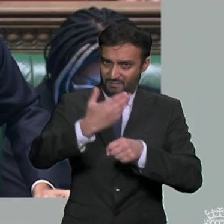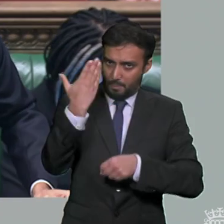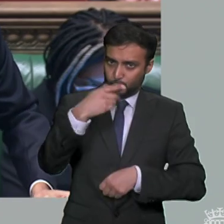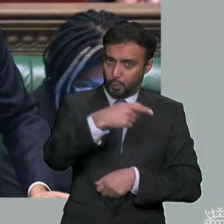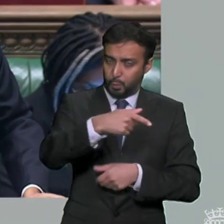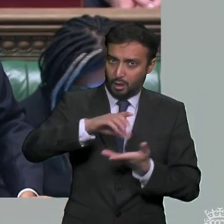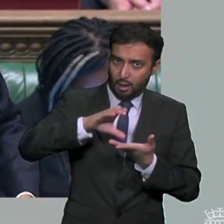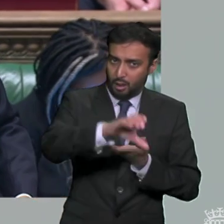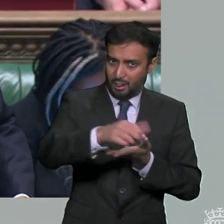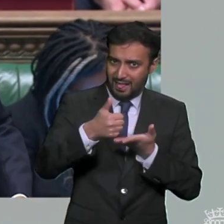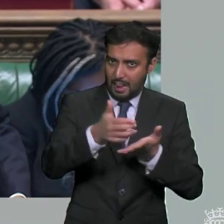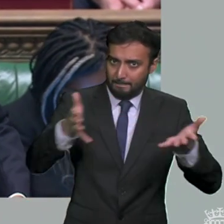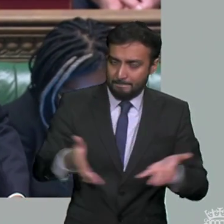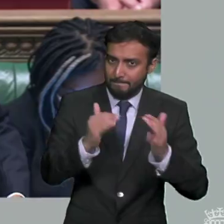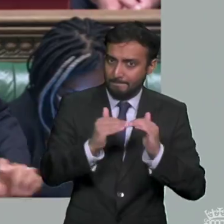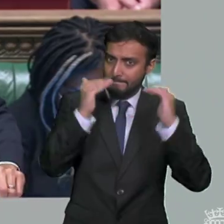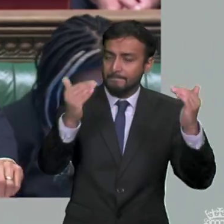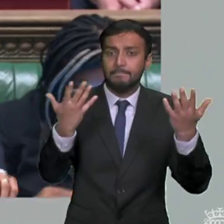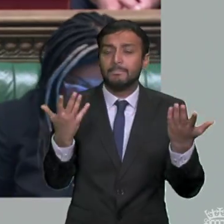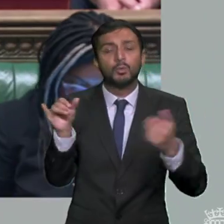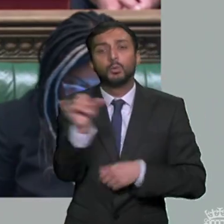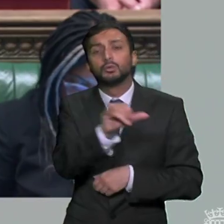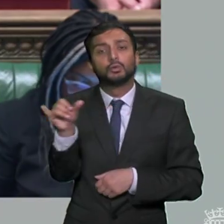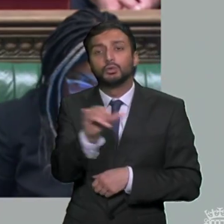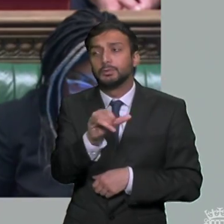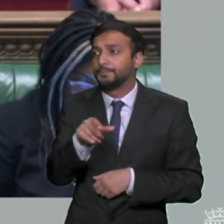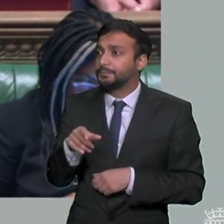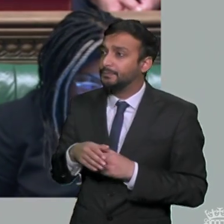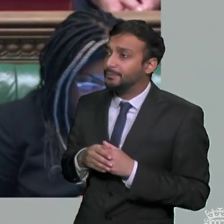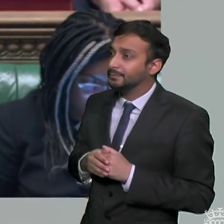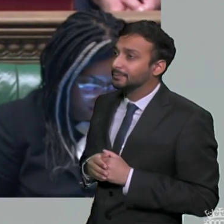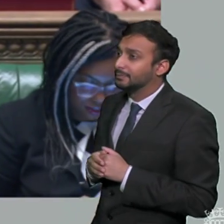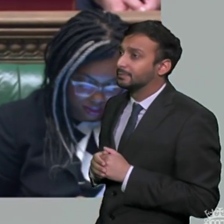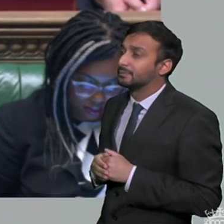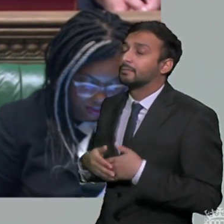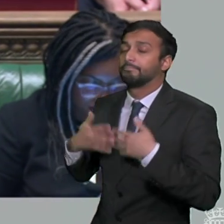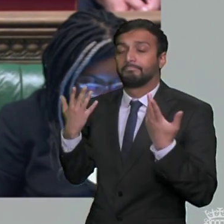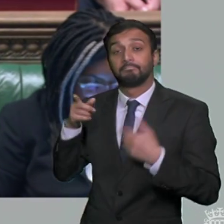The Leader of the Opposition talks about school standards.